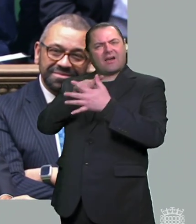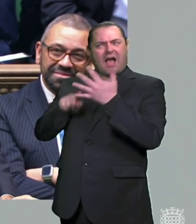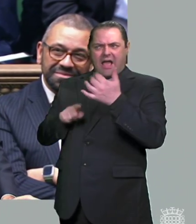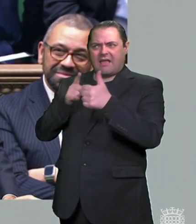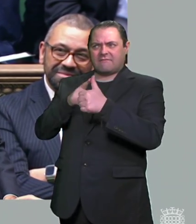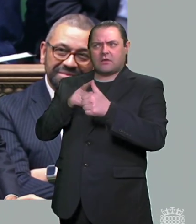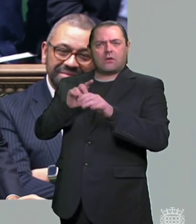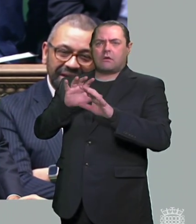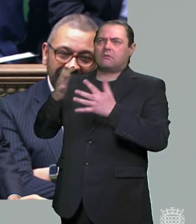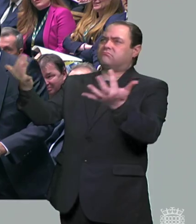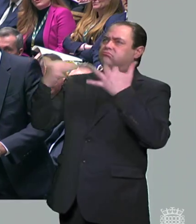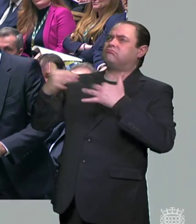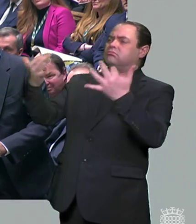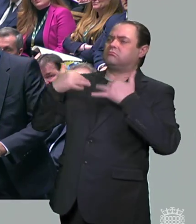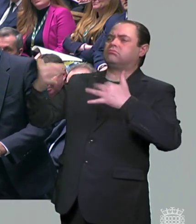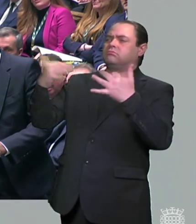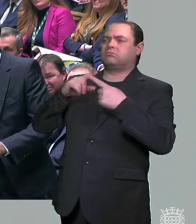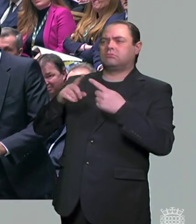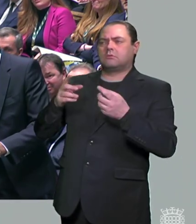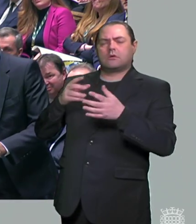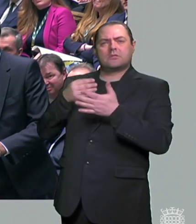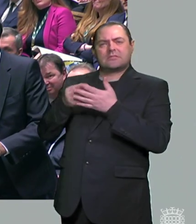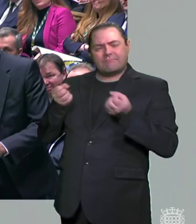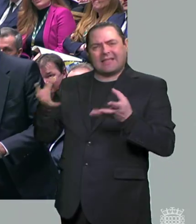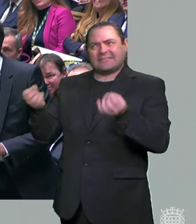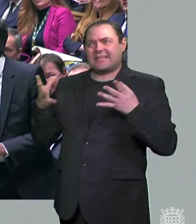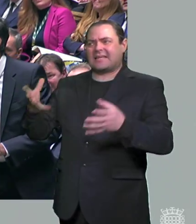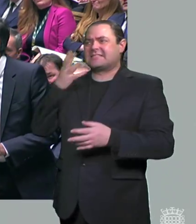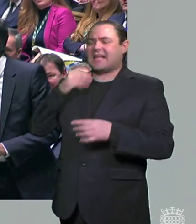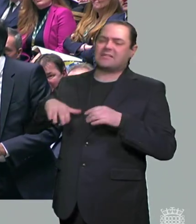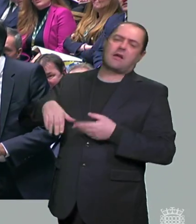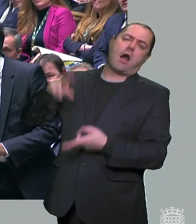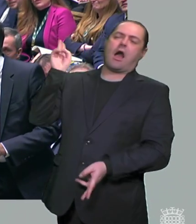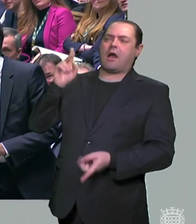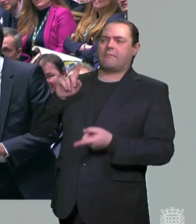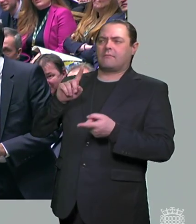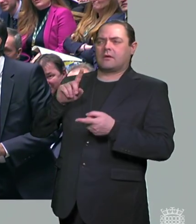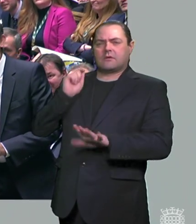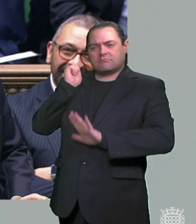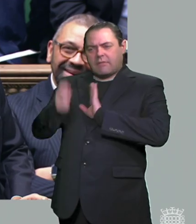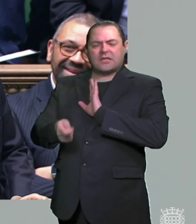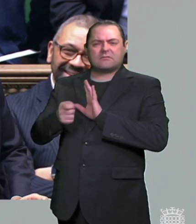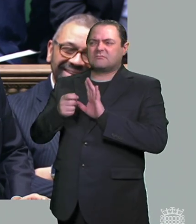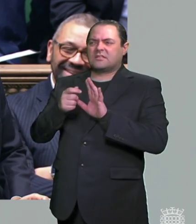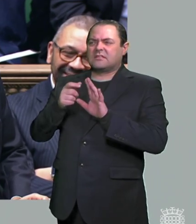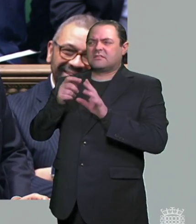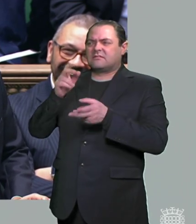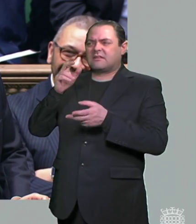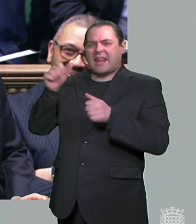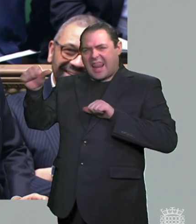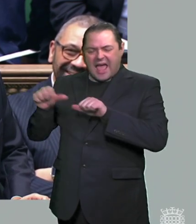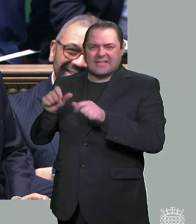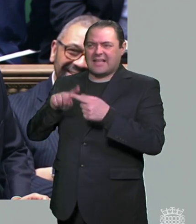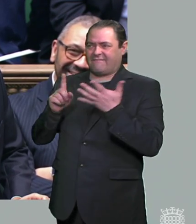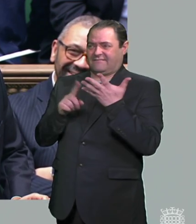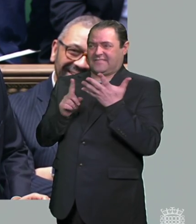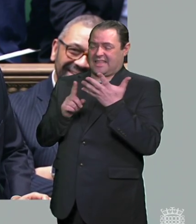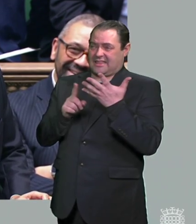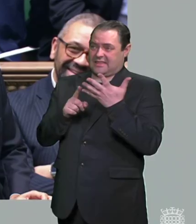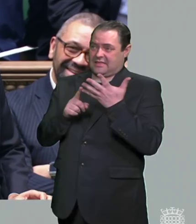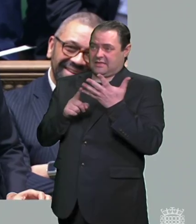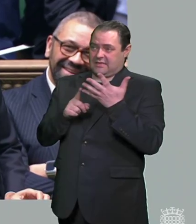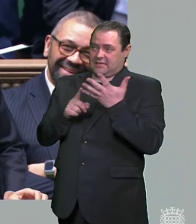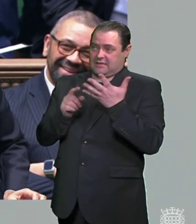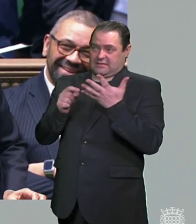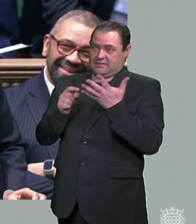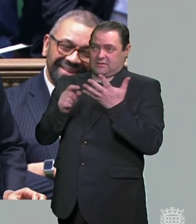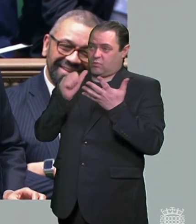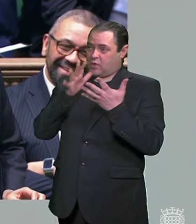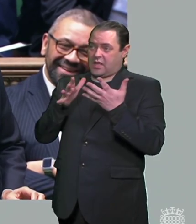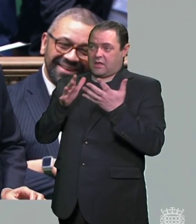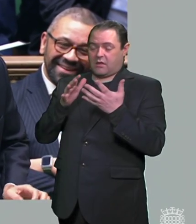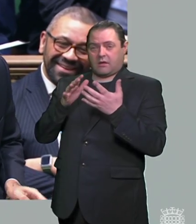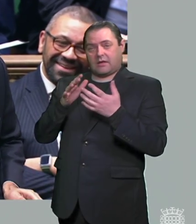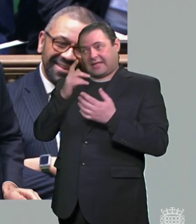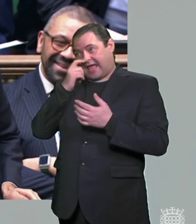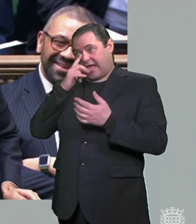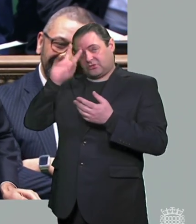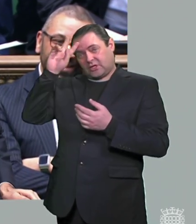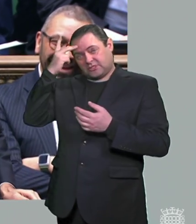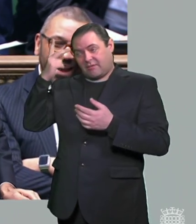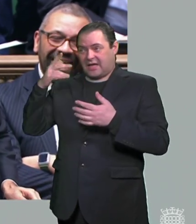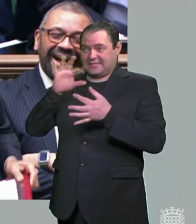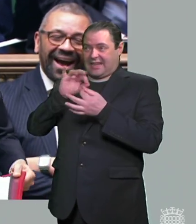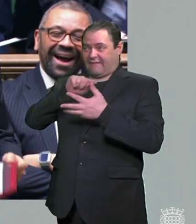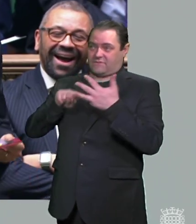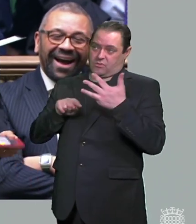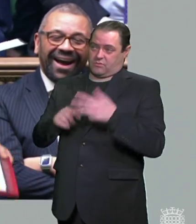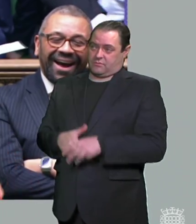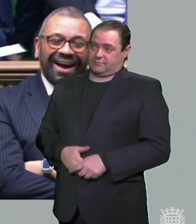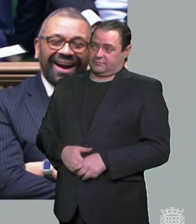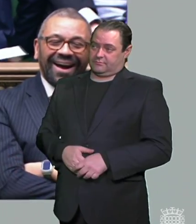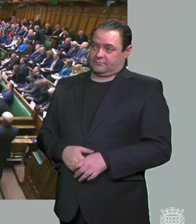They are uncontrolled immigration, reckless spending, higher debt, softer sentences; and the fifth pledge, as we all know, is that he reserves the right to change his mind on the other four.